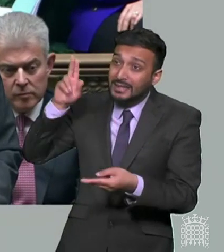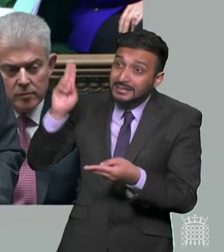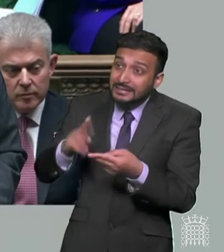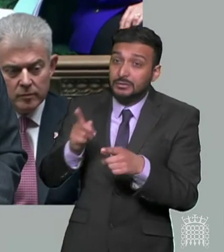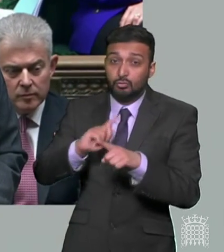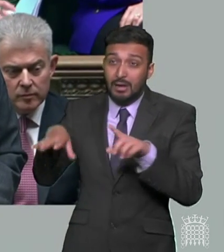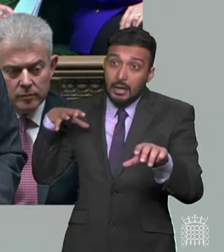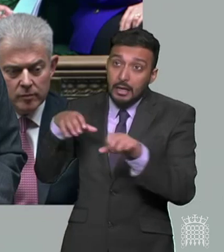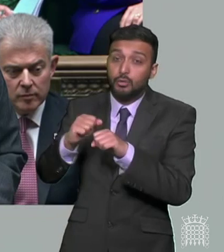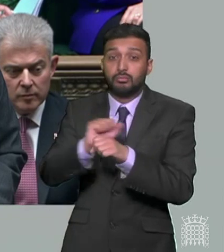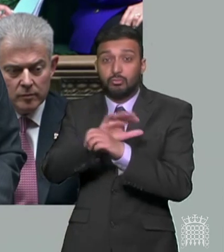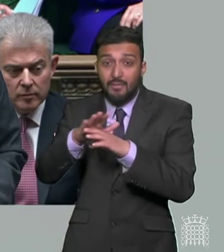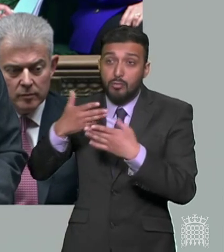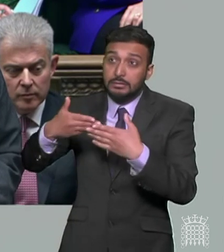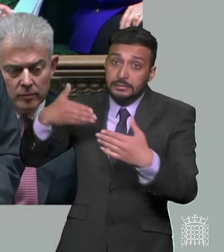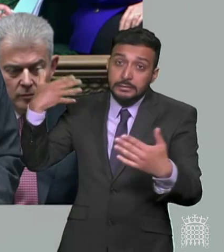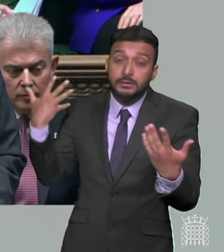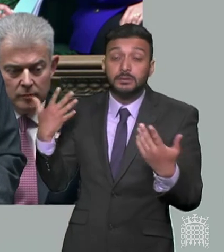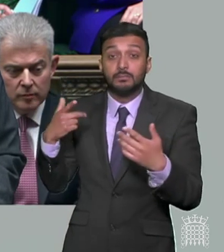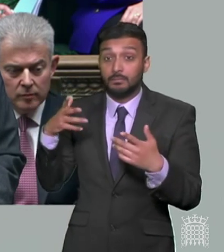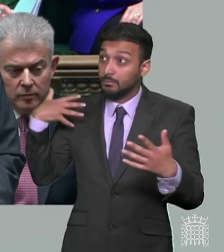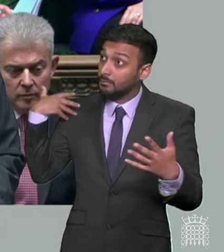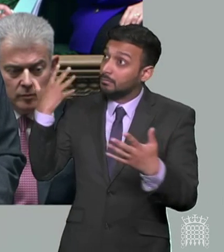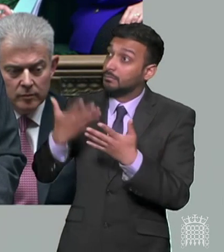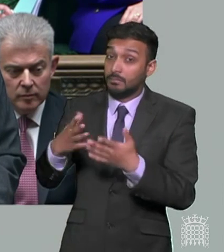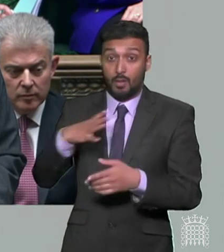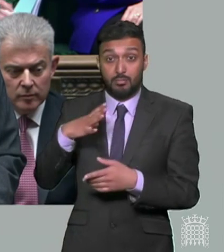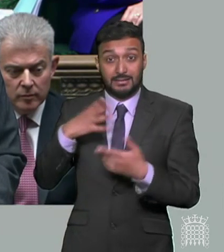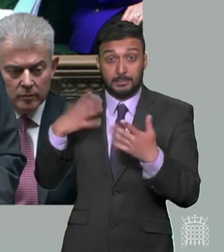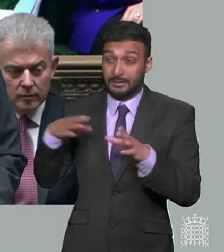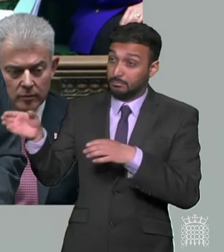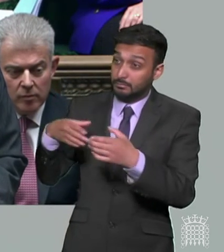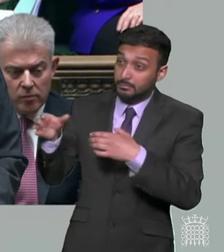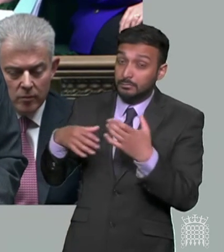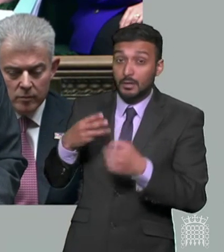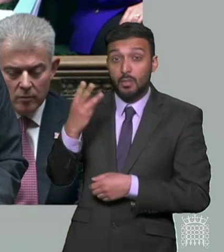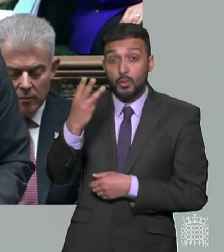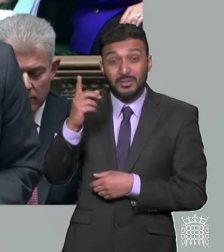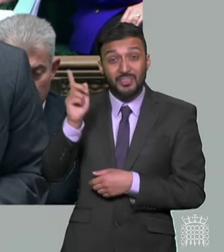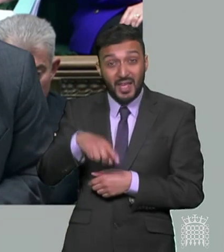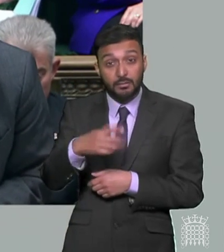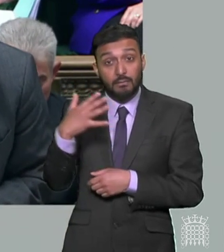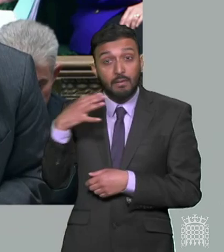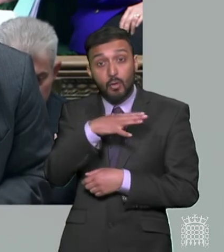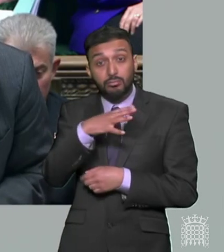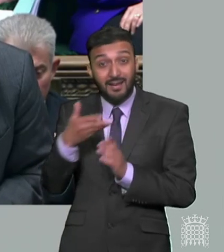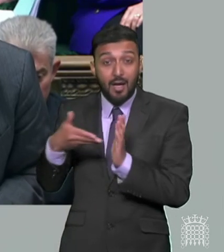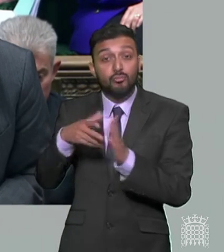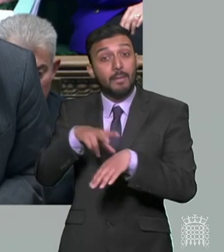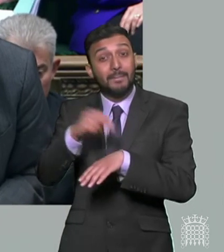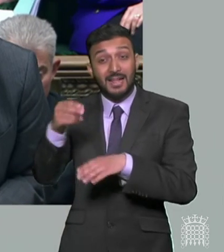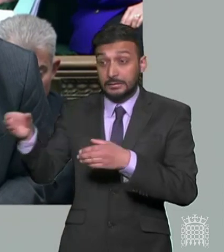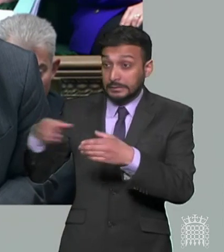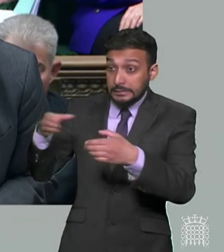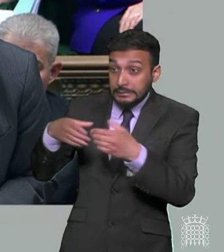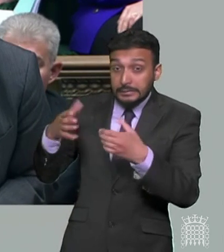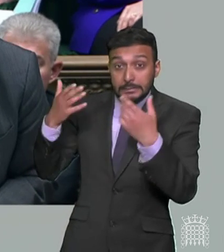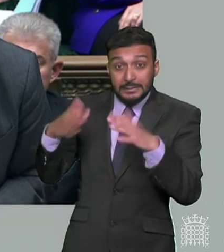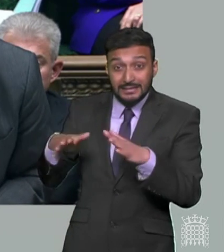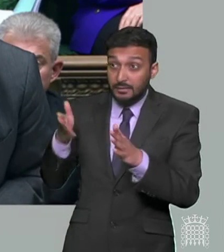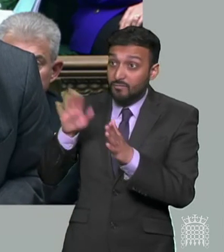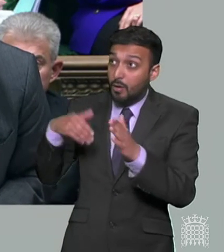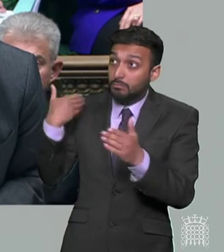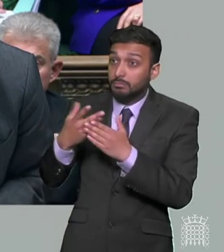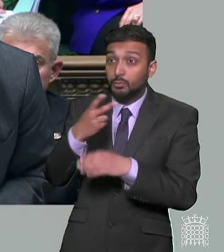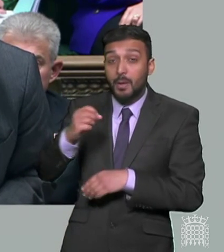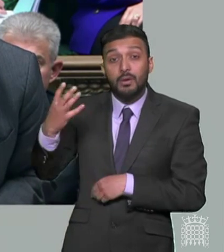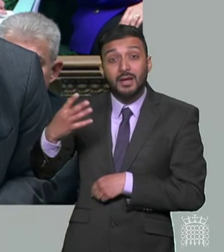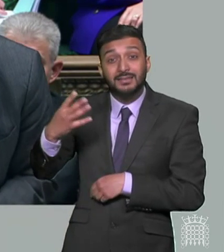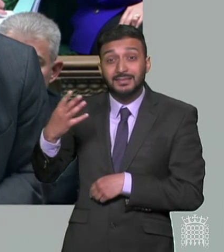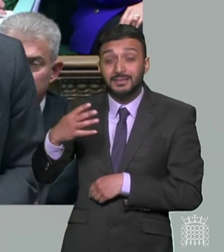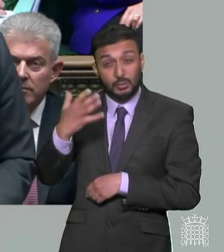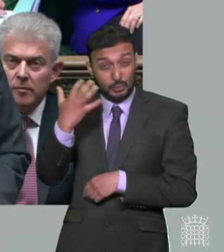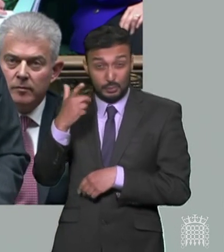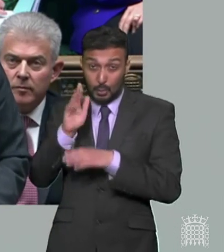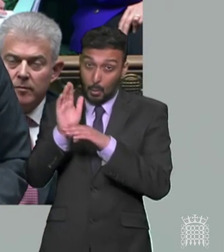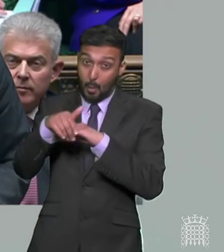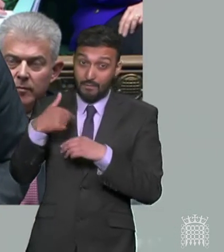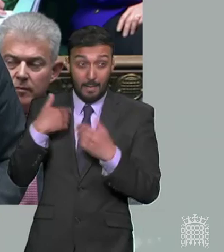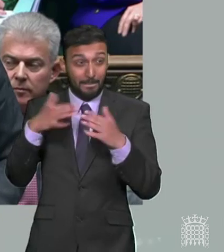Only today, new figures show that already, since 2019, we have recruited over 13,500 additional police—well ahead of our 12,000 target.